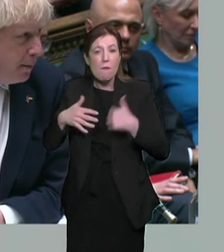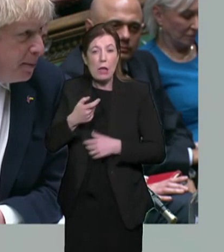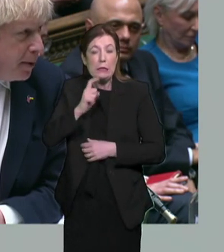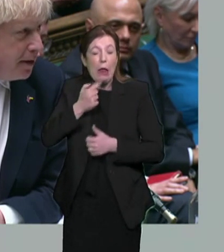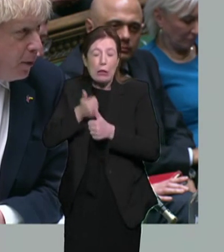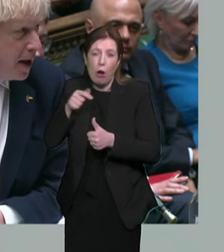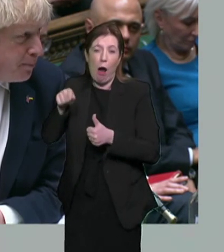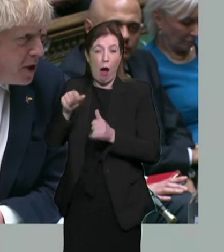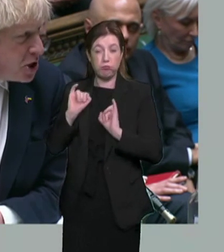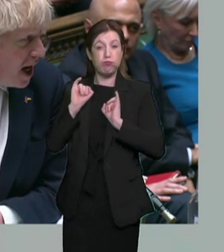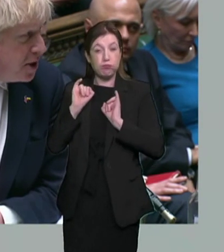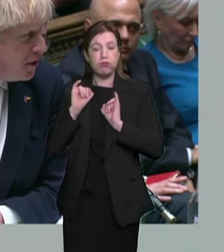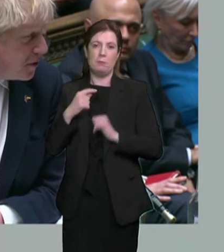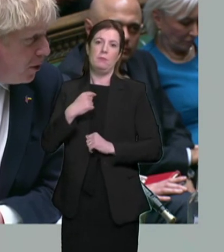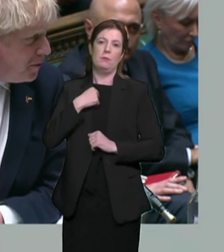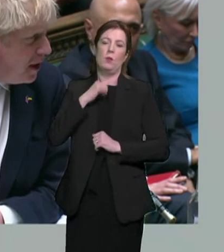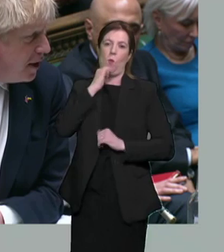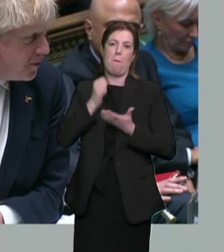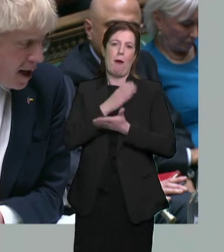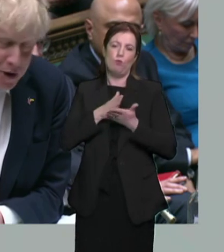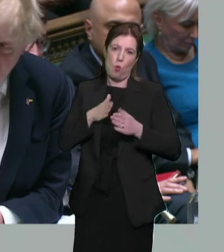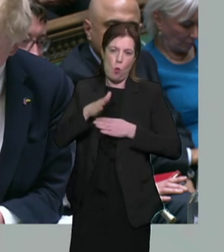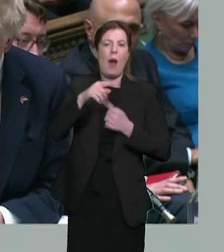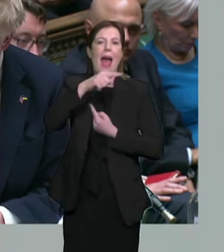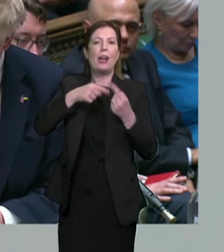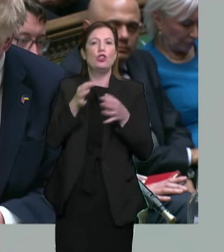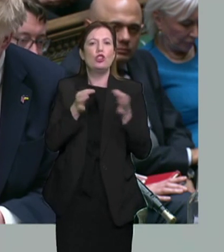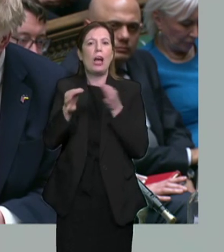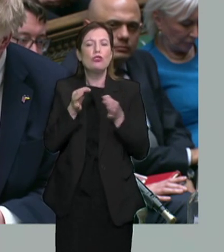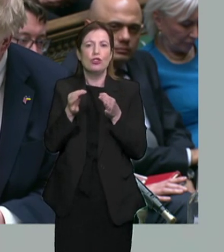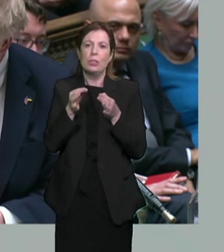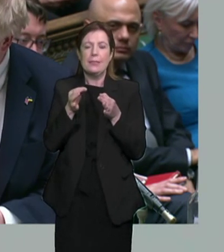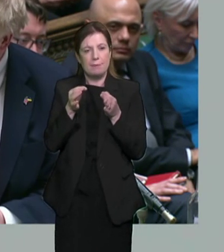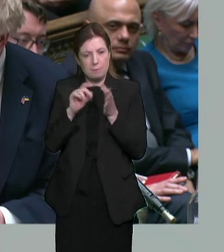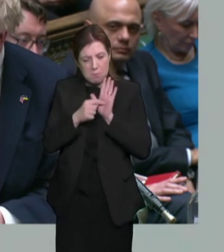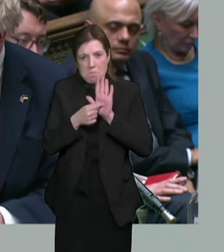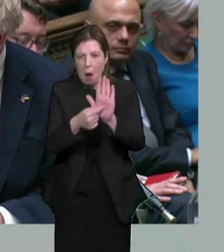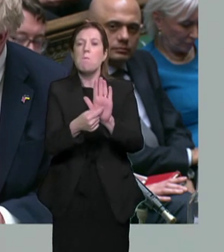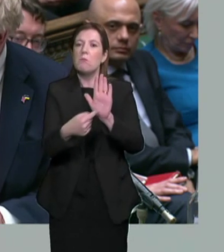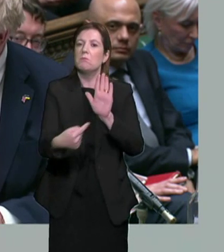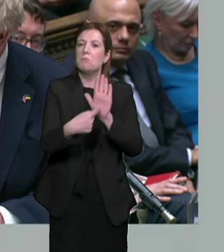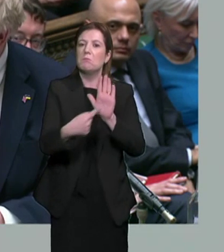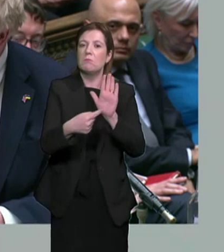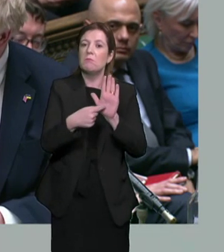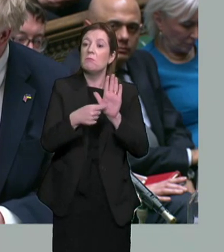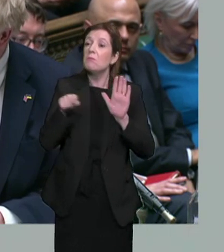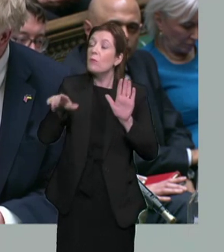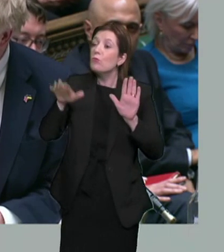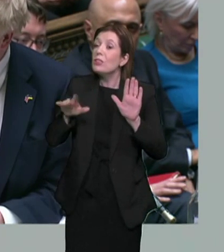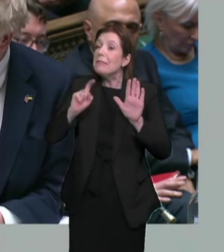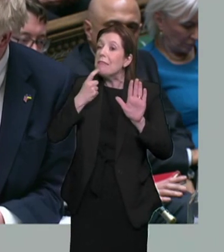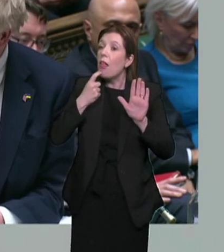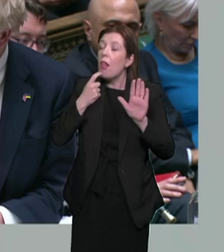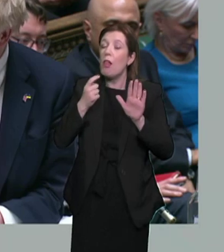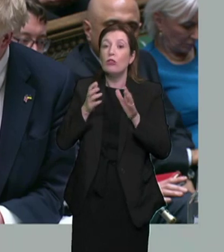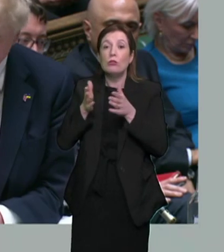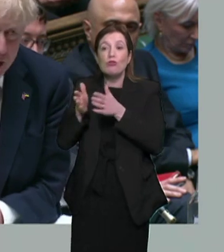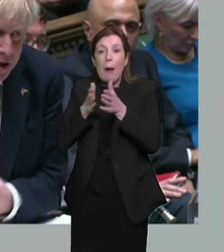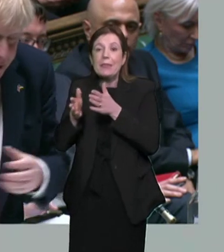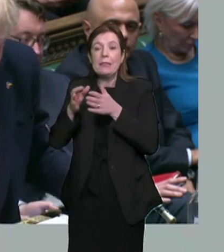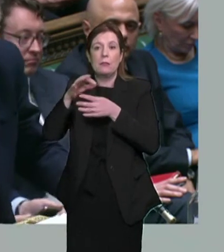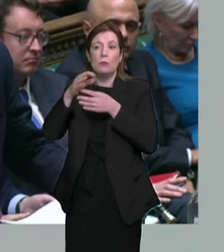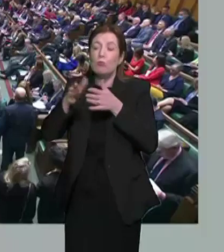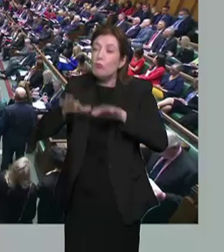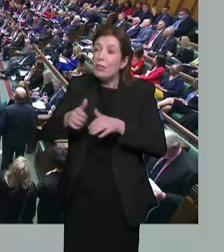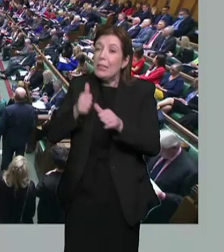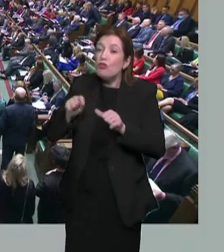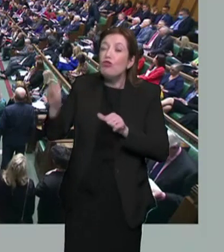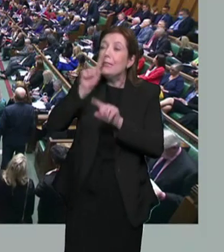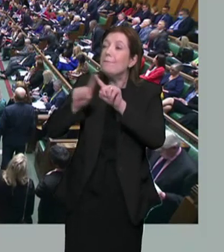I will be bringing forward a British energy security strategy that will address the needs of British steel, British ceramics and the whole of British industry.